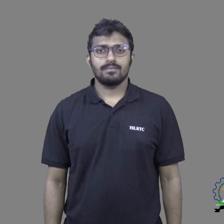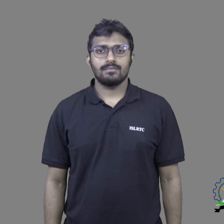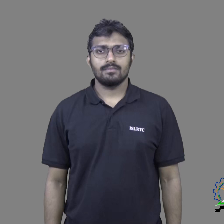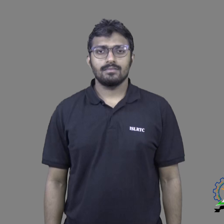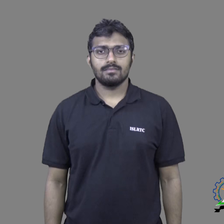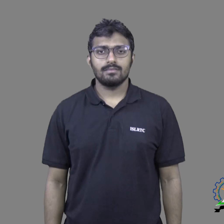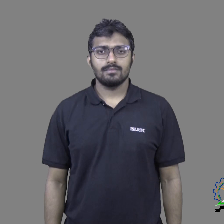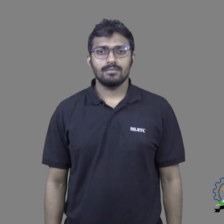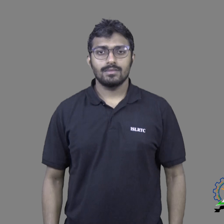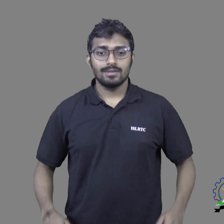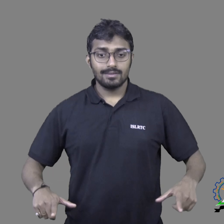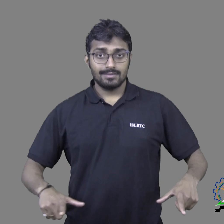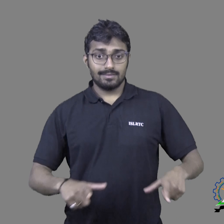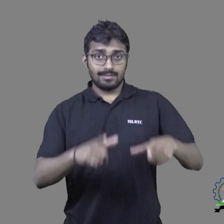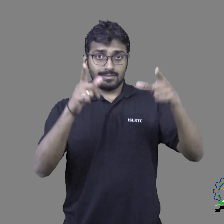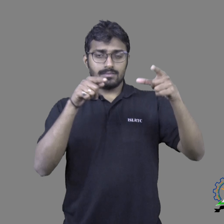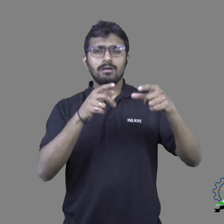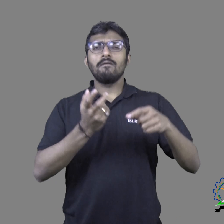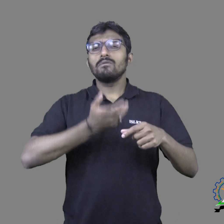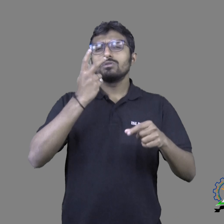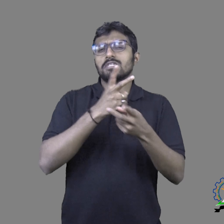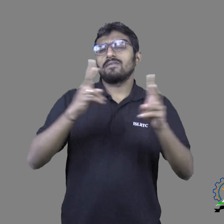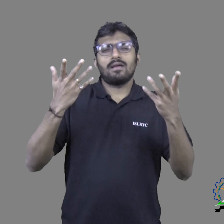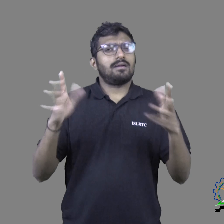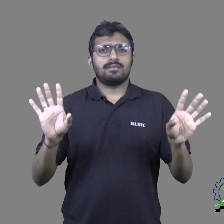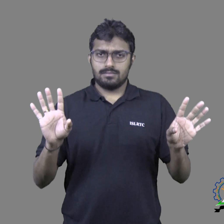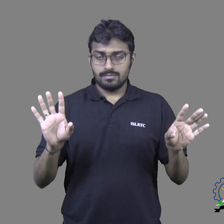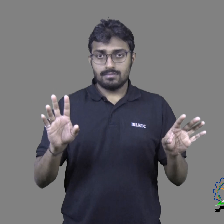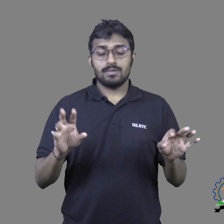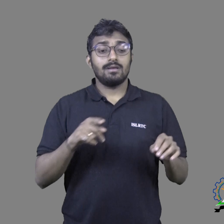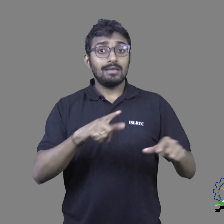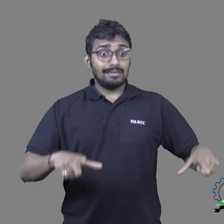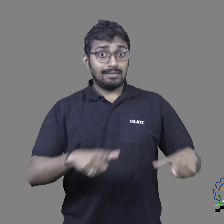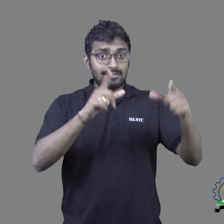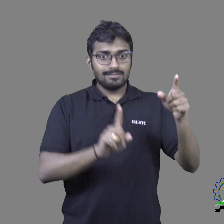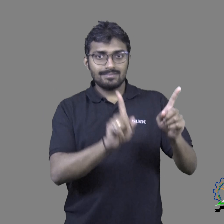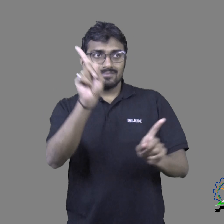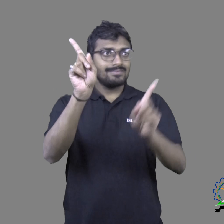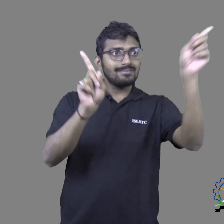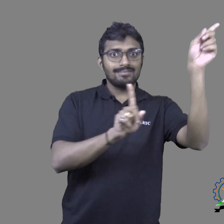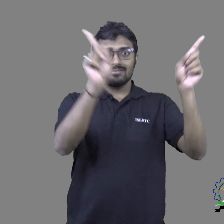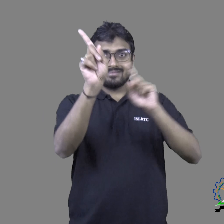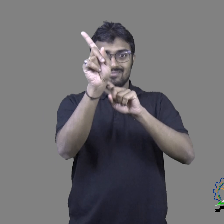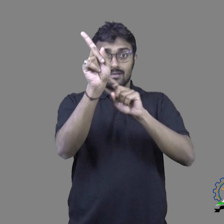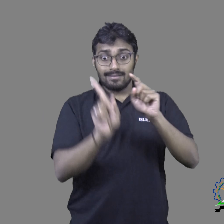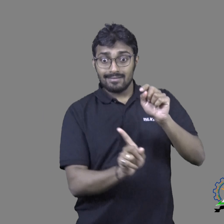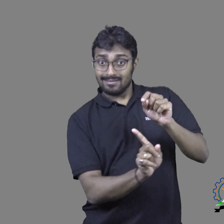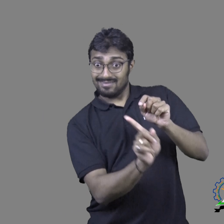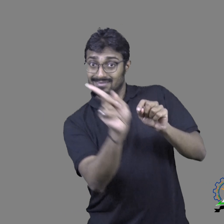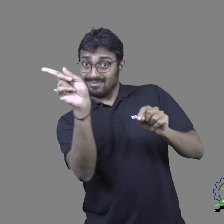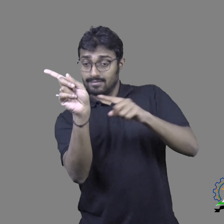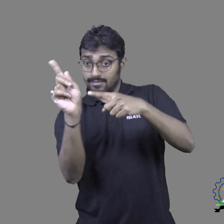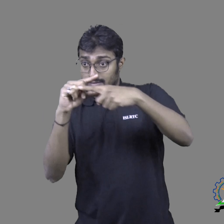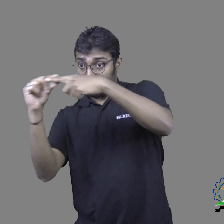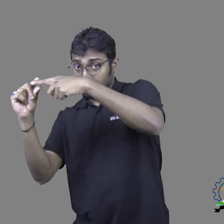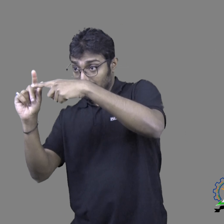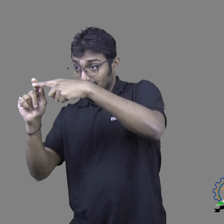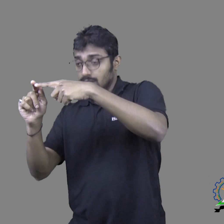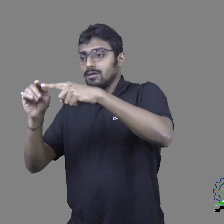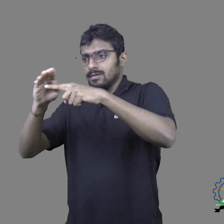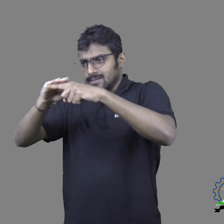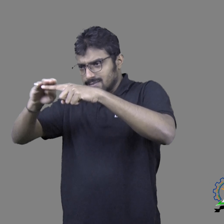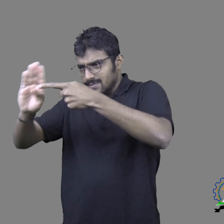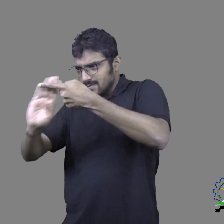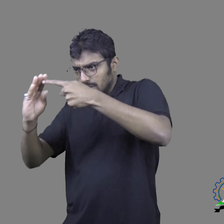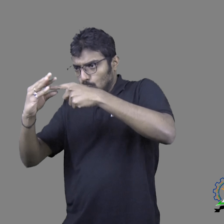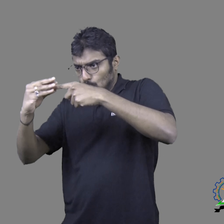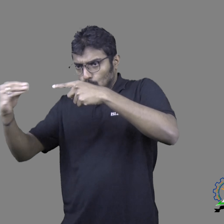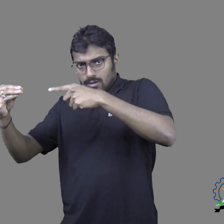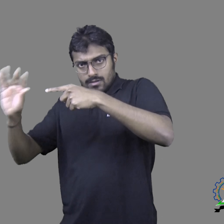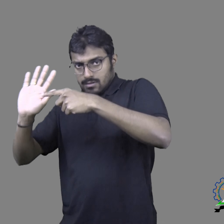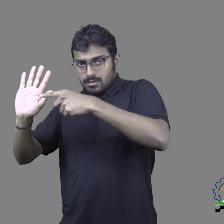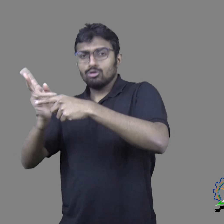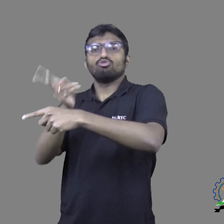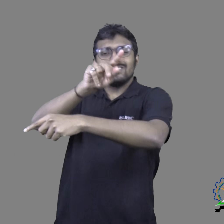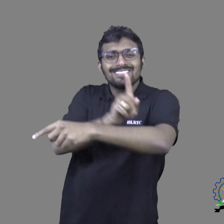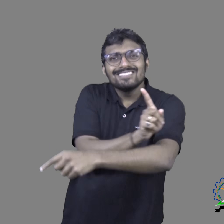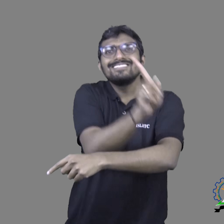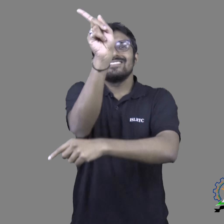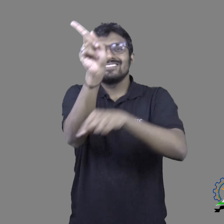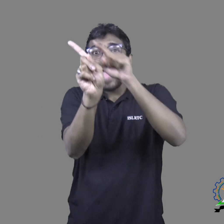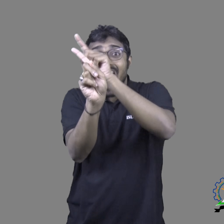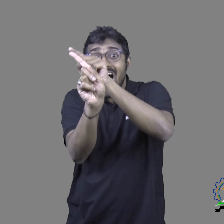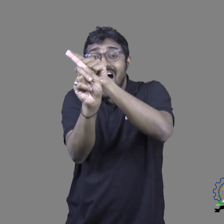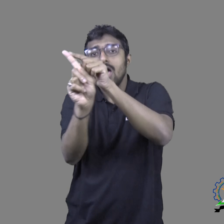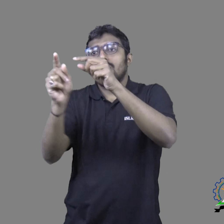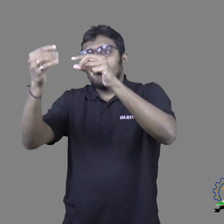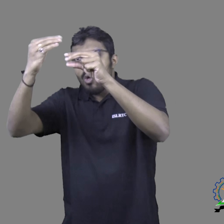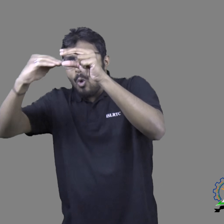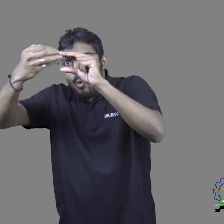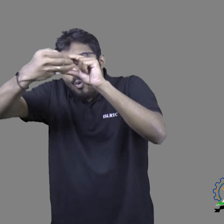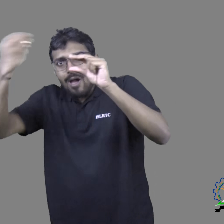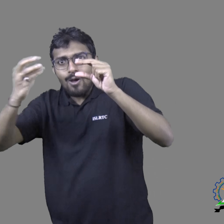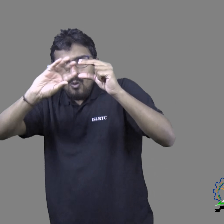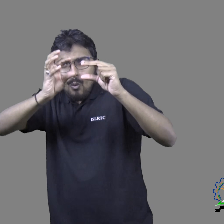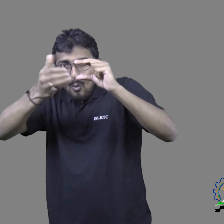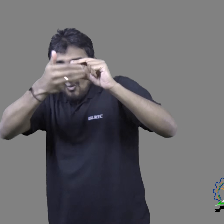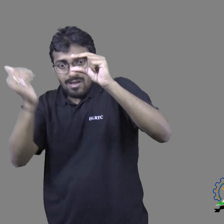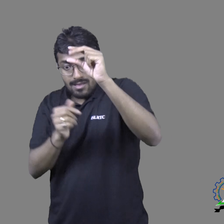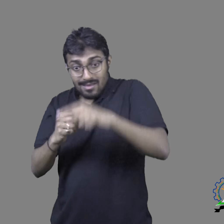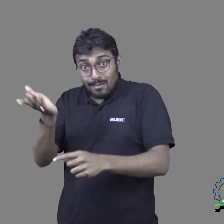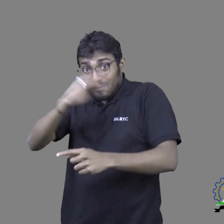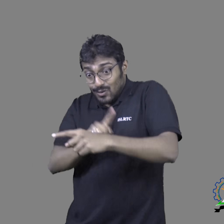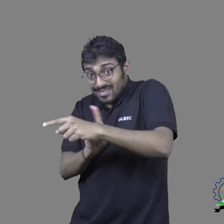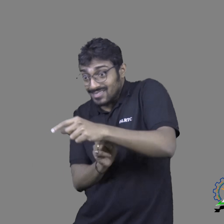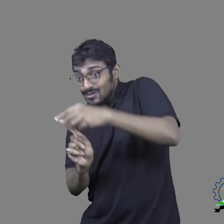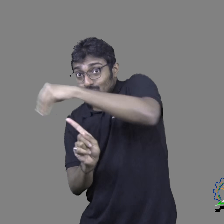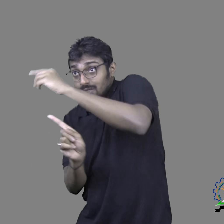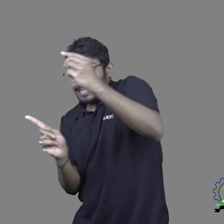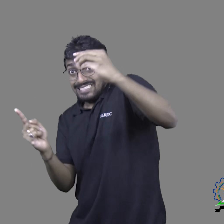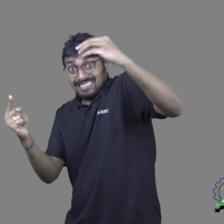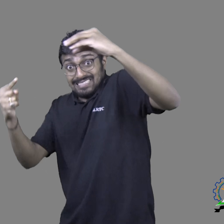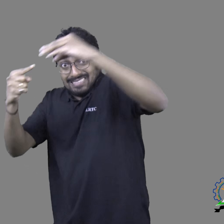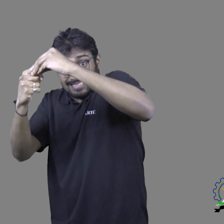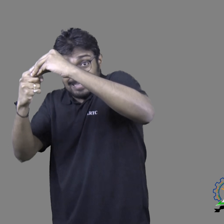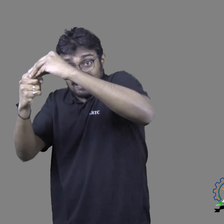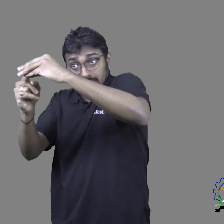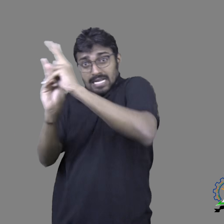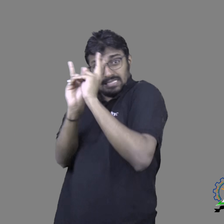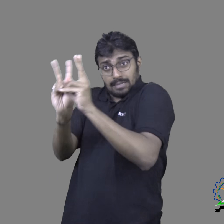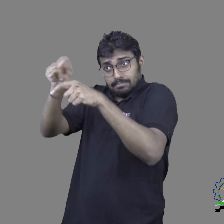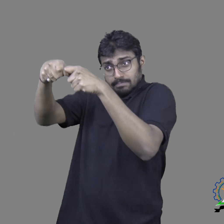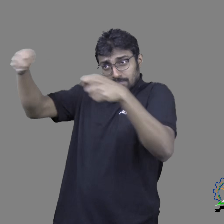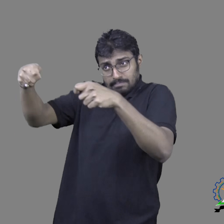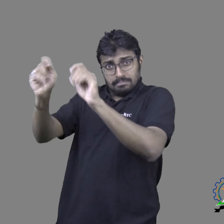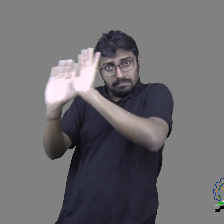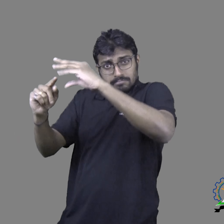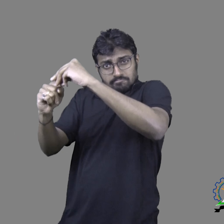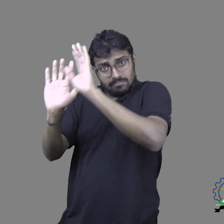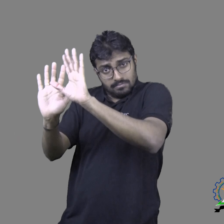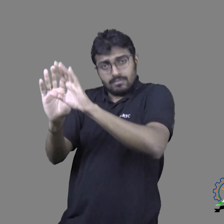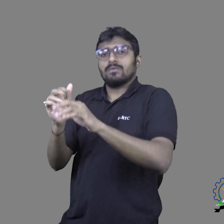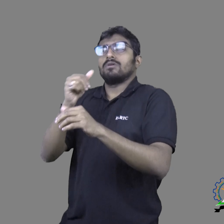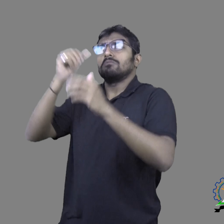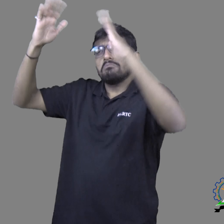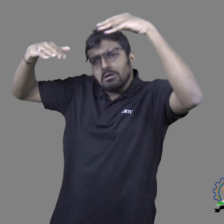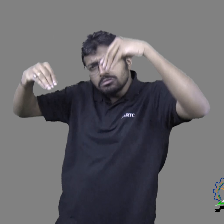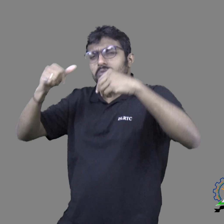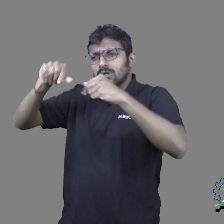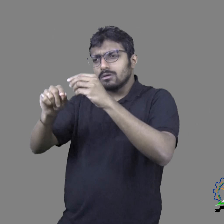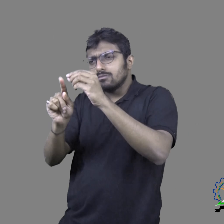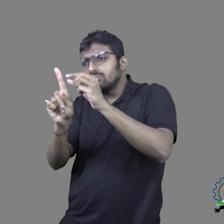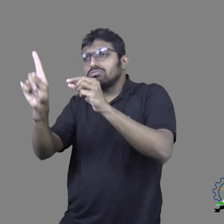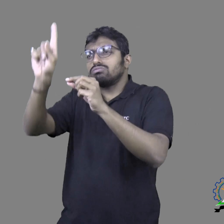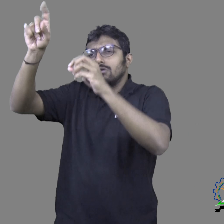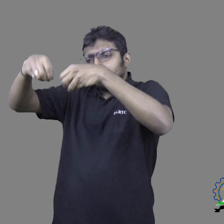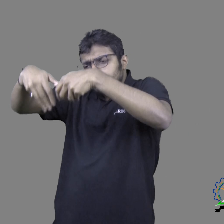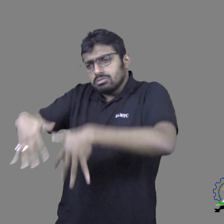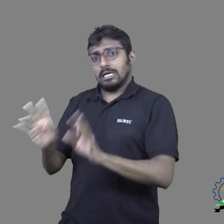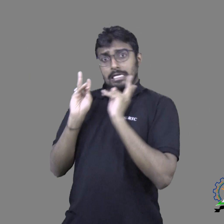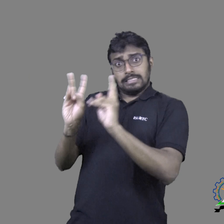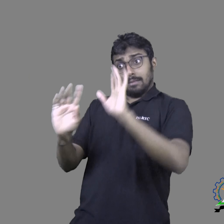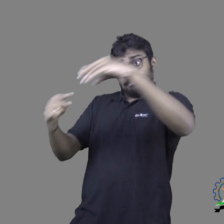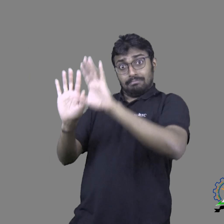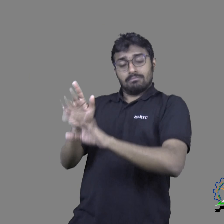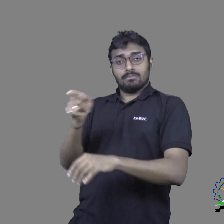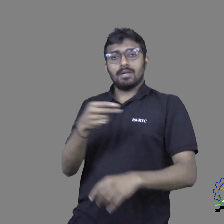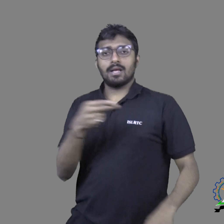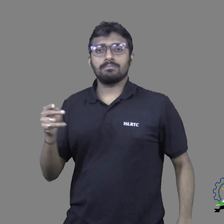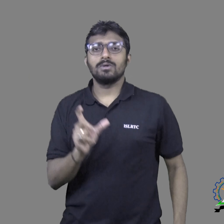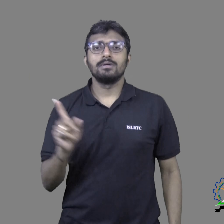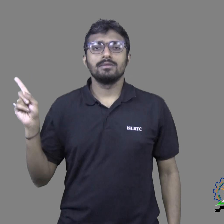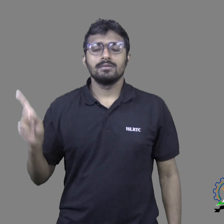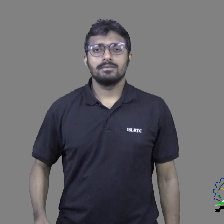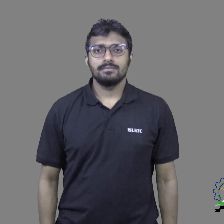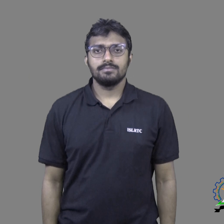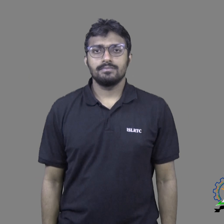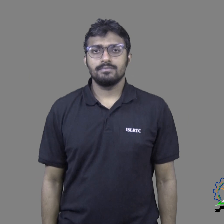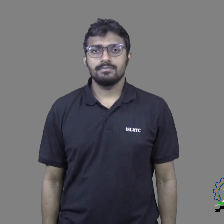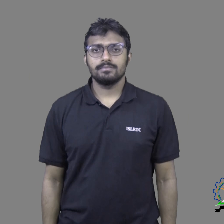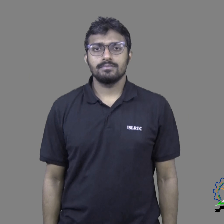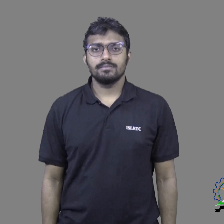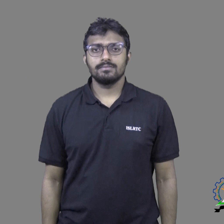Dettached Grafting